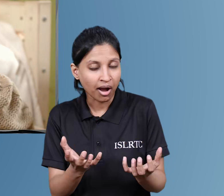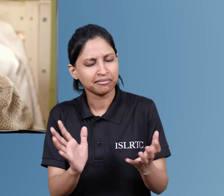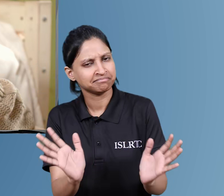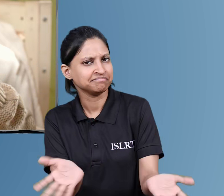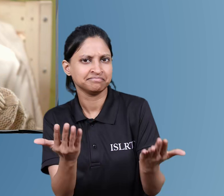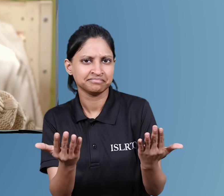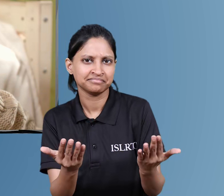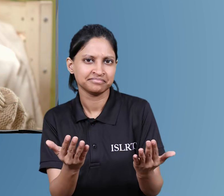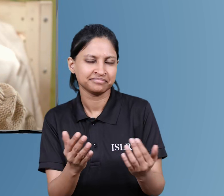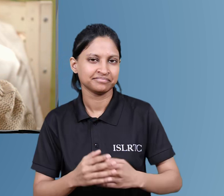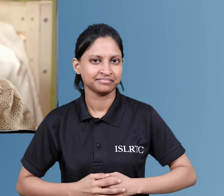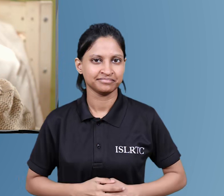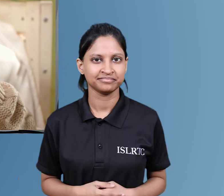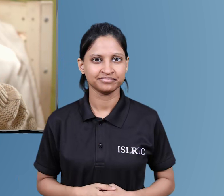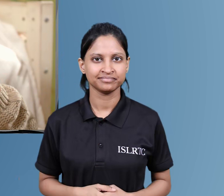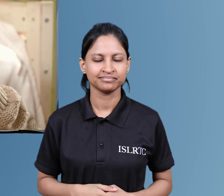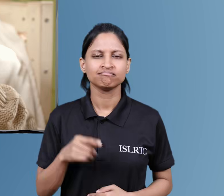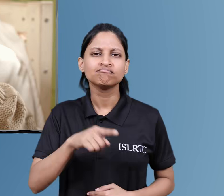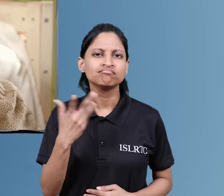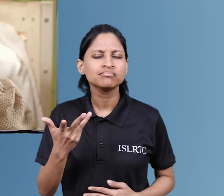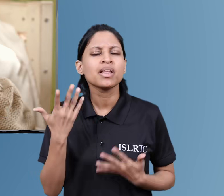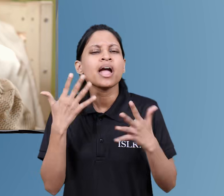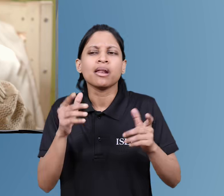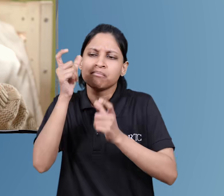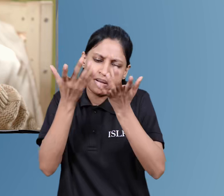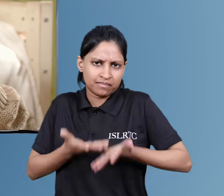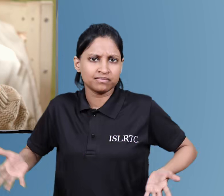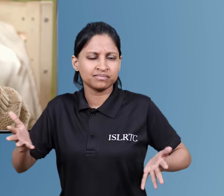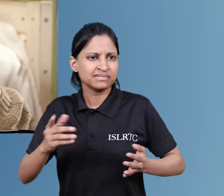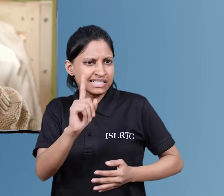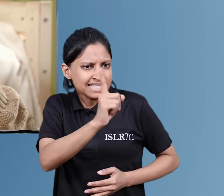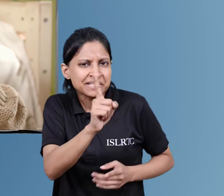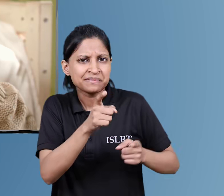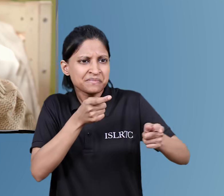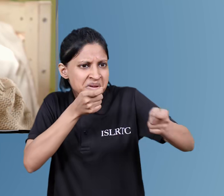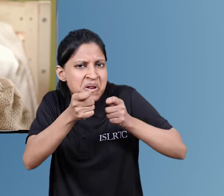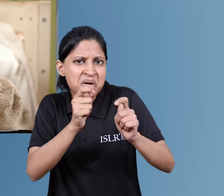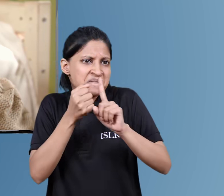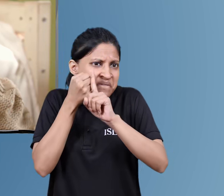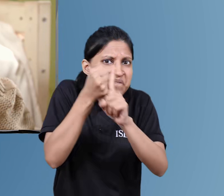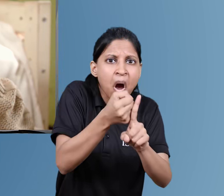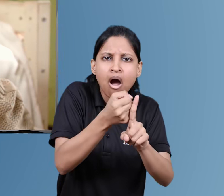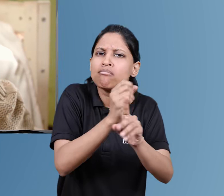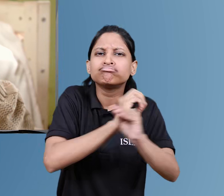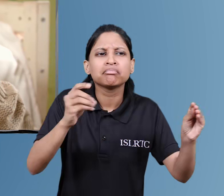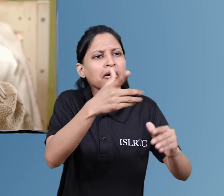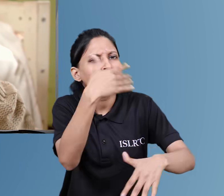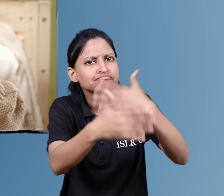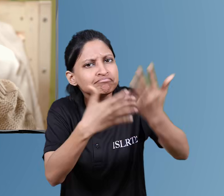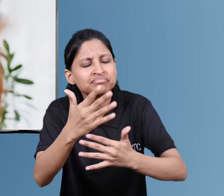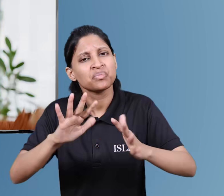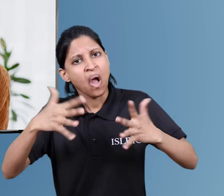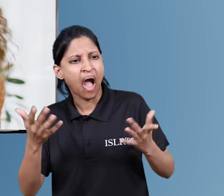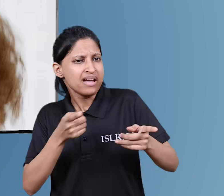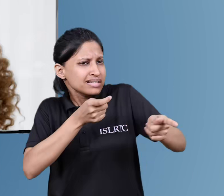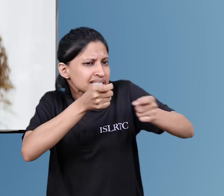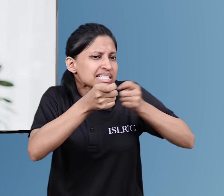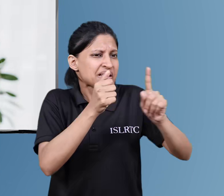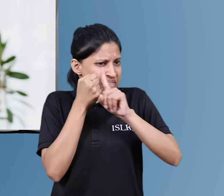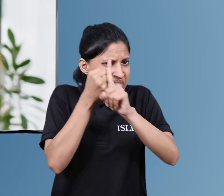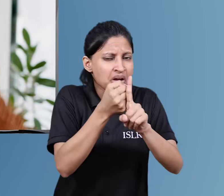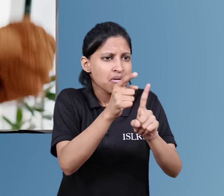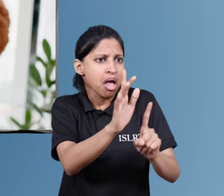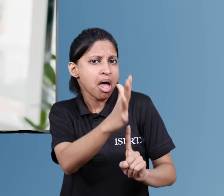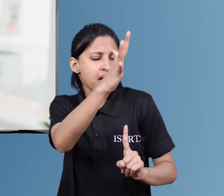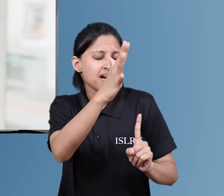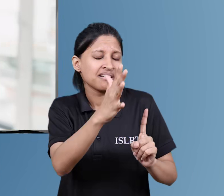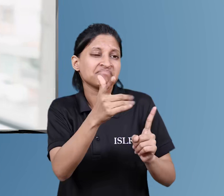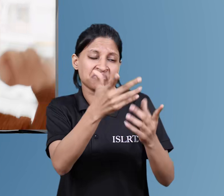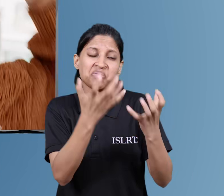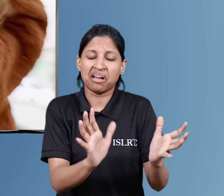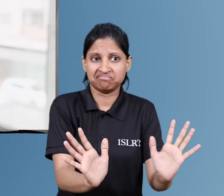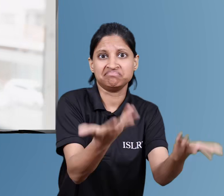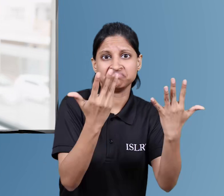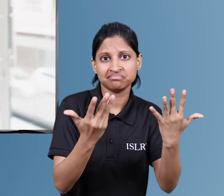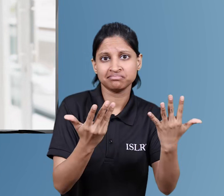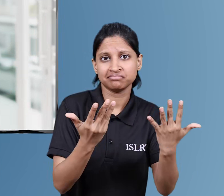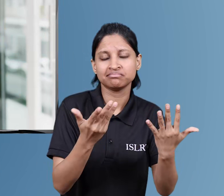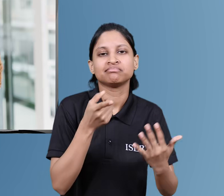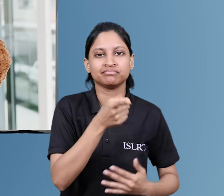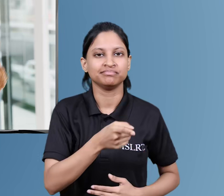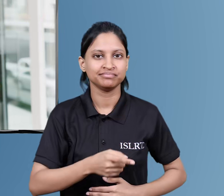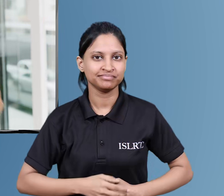Free will The ability to make one's own choices independently without being forced or controlled by external factors or influences.